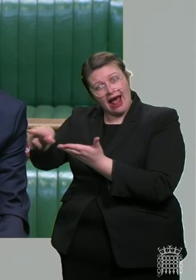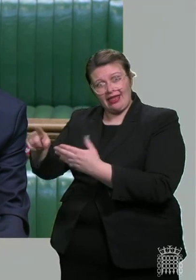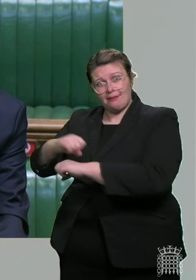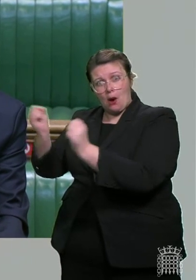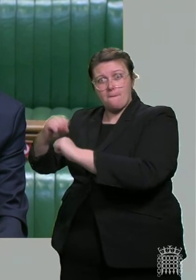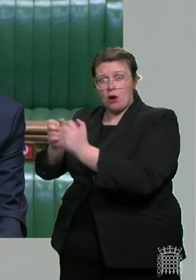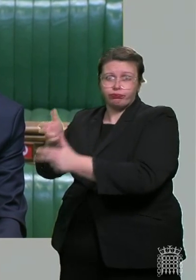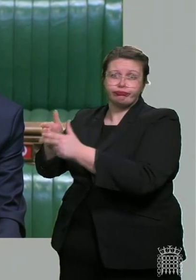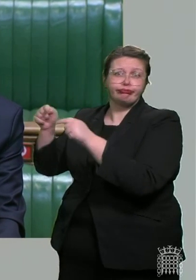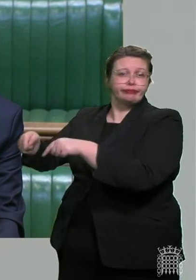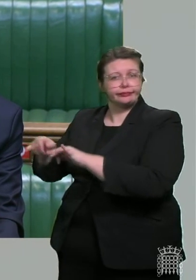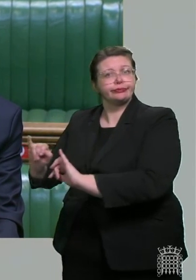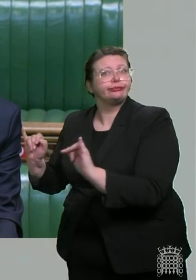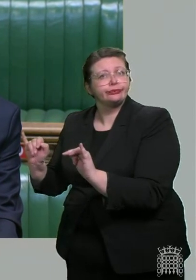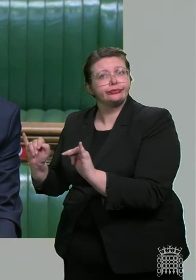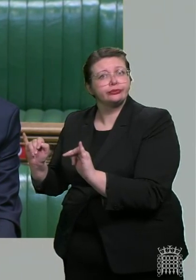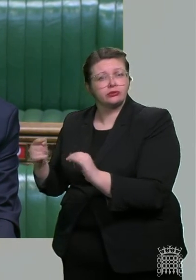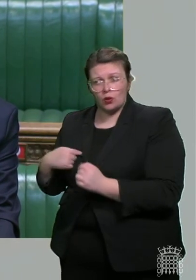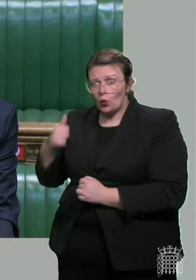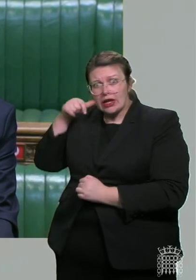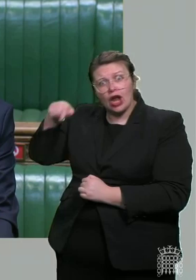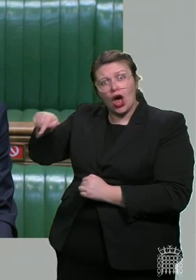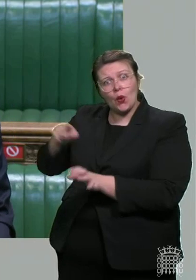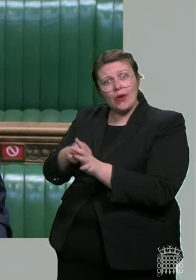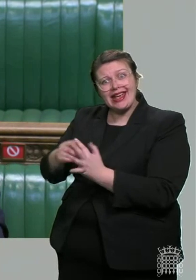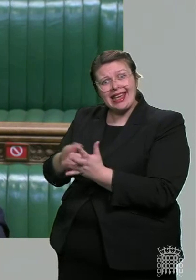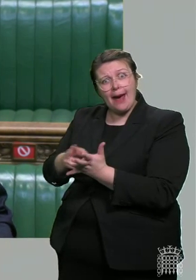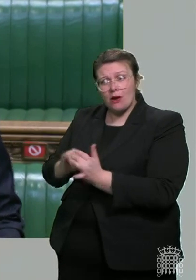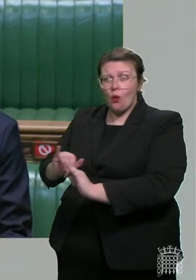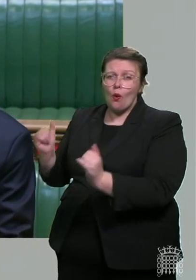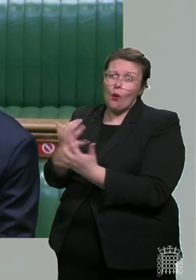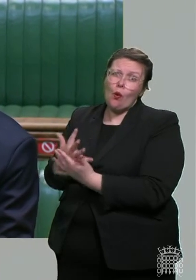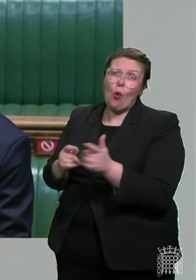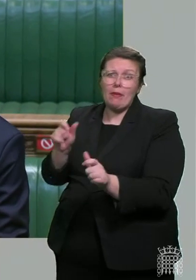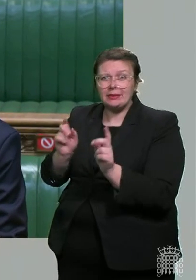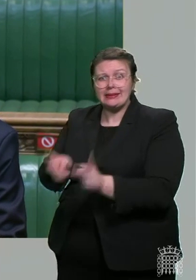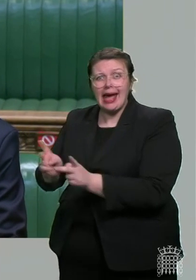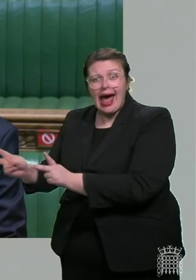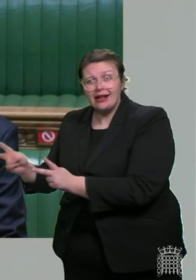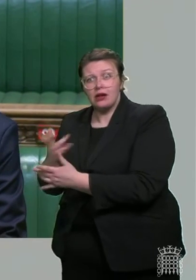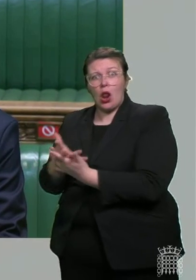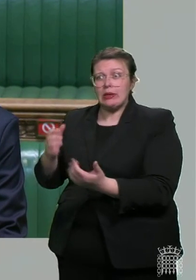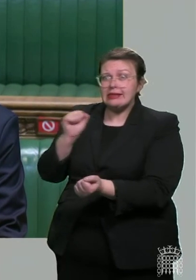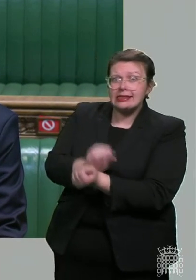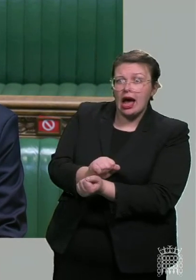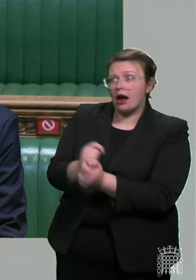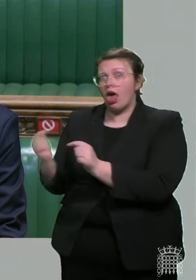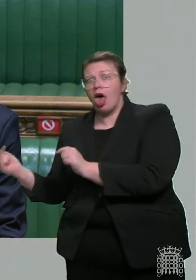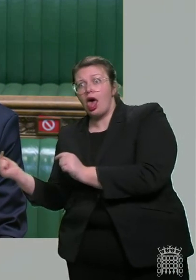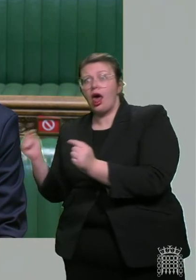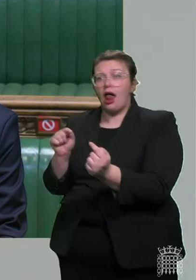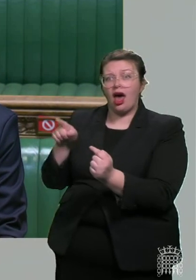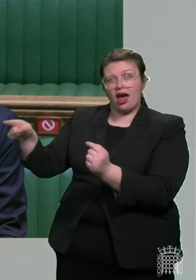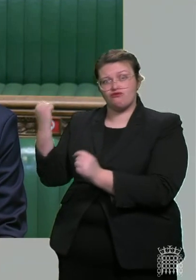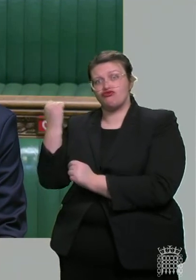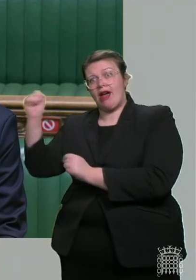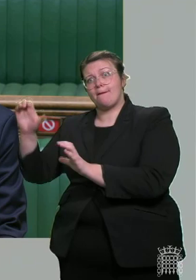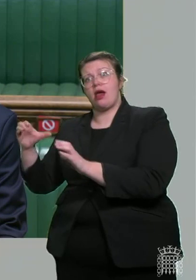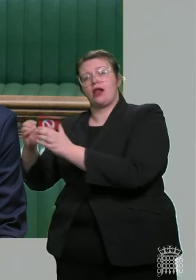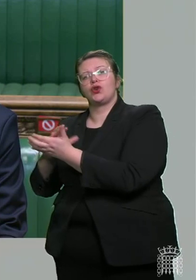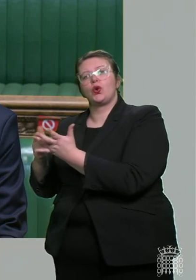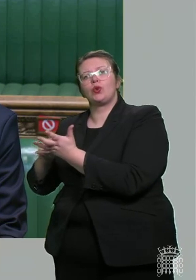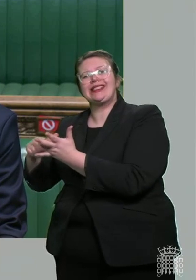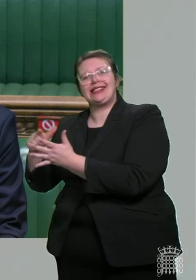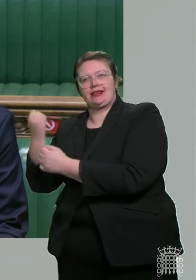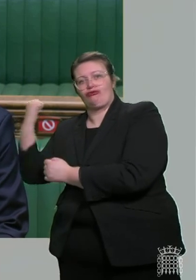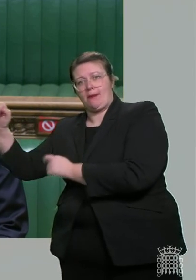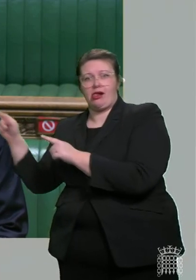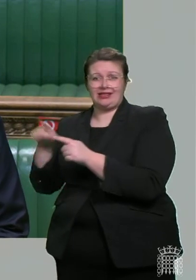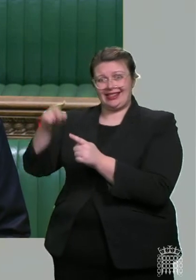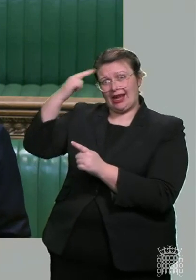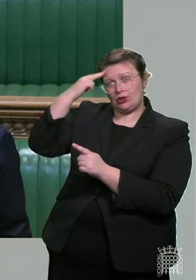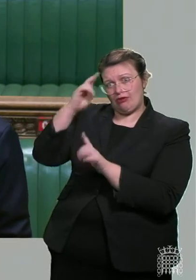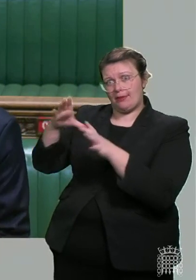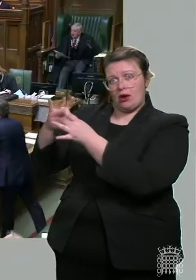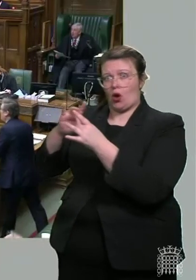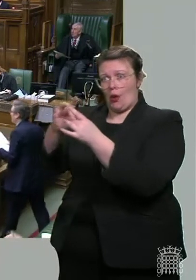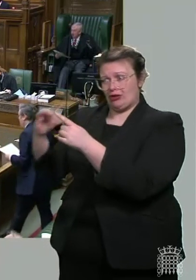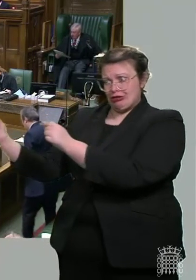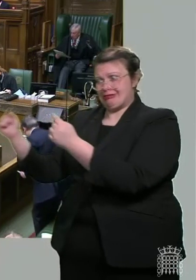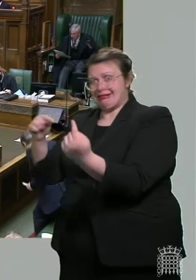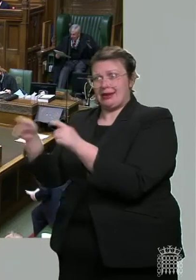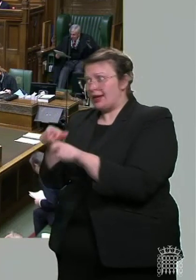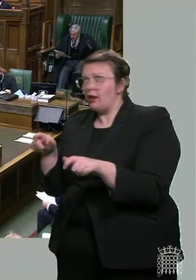Given everything we know about the appalling humanitarian cost of this war, with innocent civilians caught between the Saudi coalition and the Houthi rebels, why does the Prime Minister think it is right to be selling these weapons?